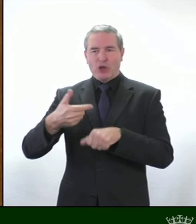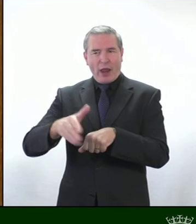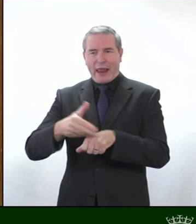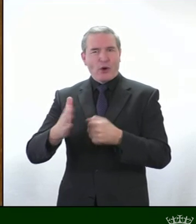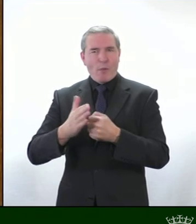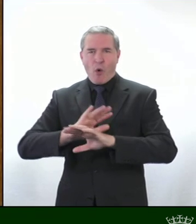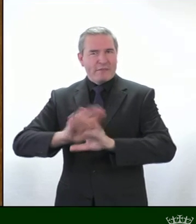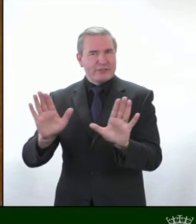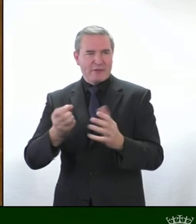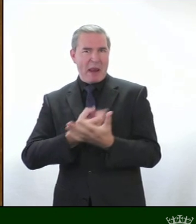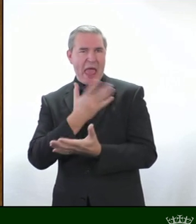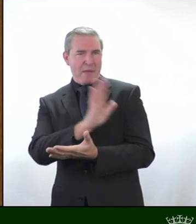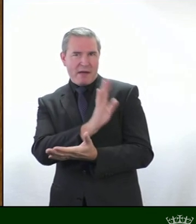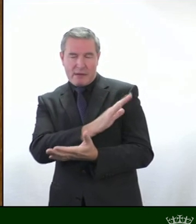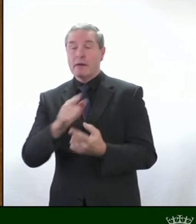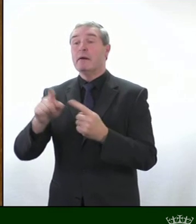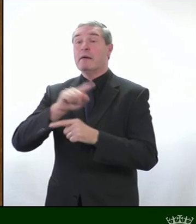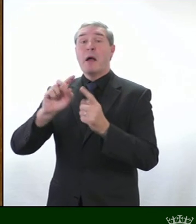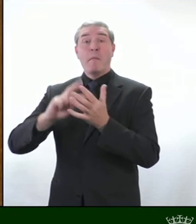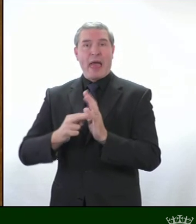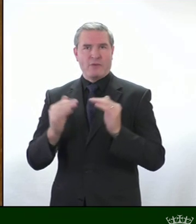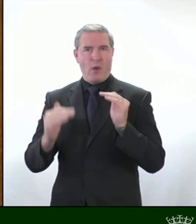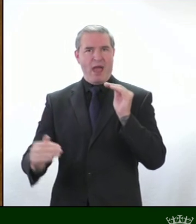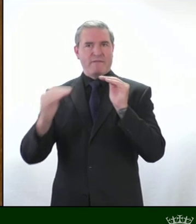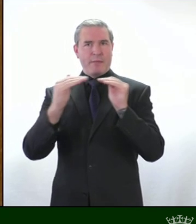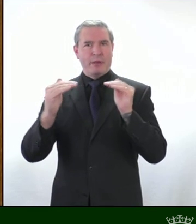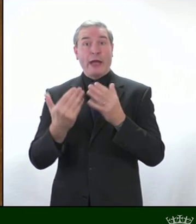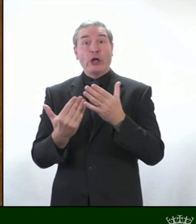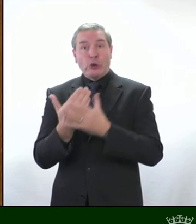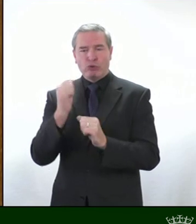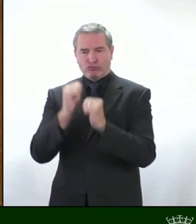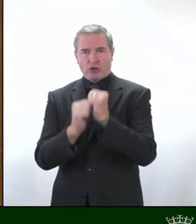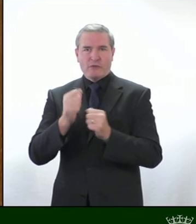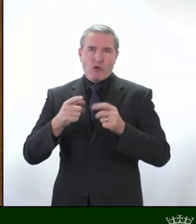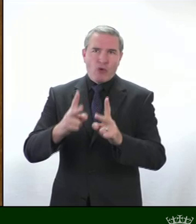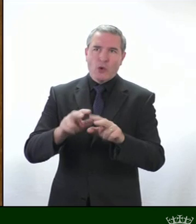As part of the Prime Minister’s plan to level up, a new infrastructure bank has been promised.